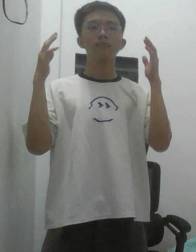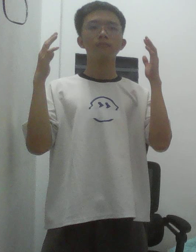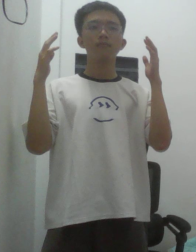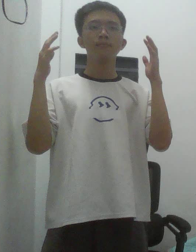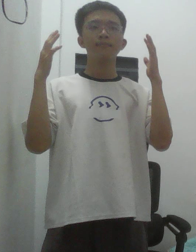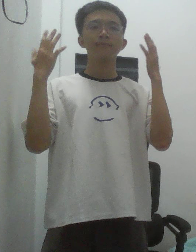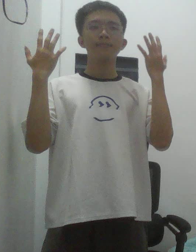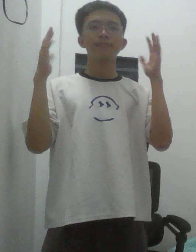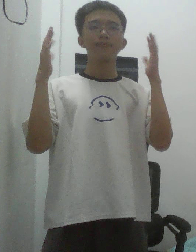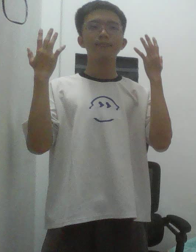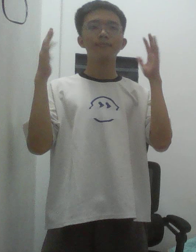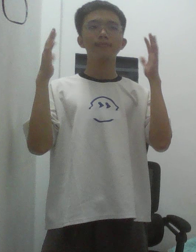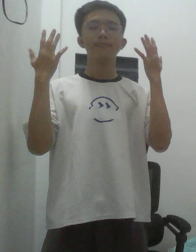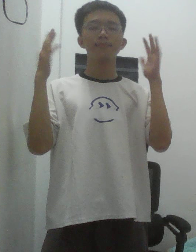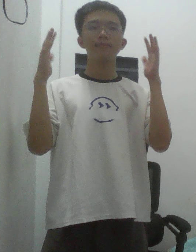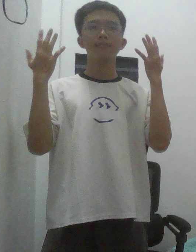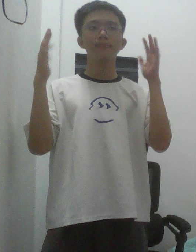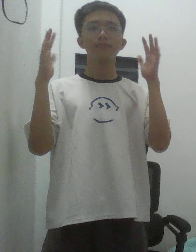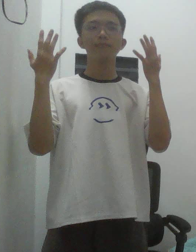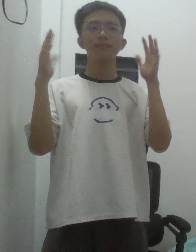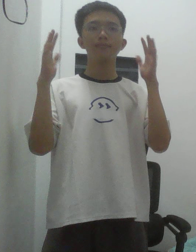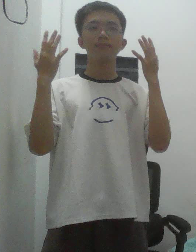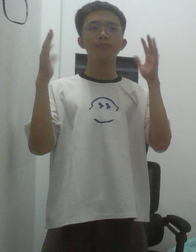vo tay